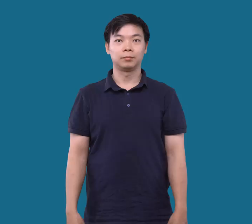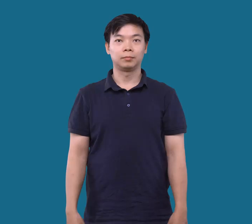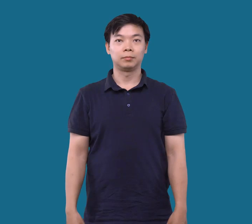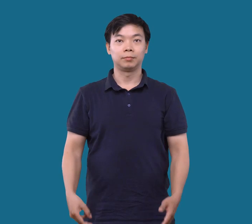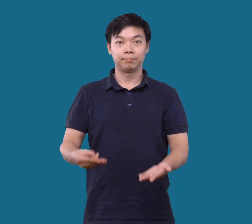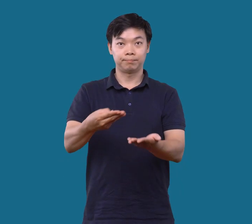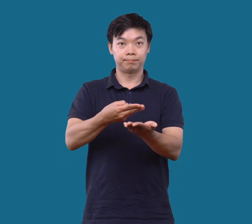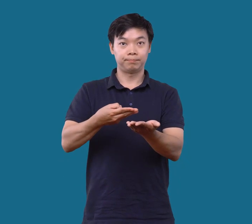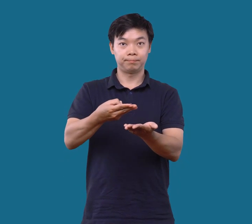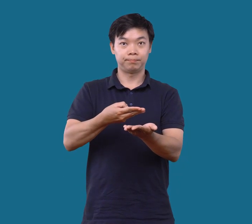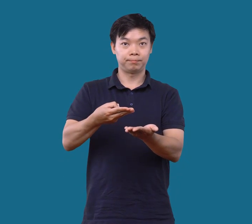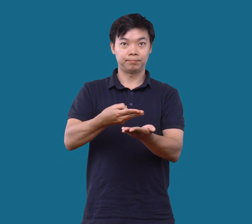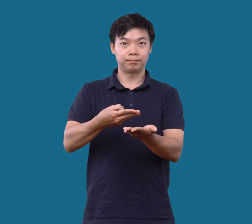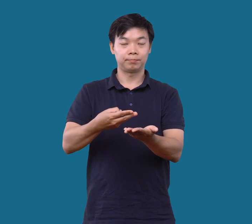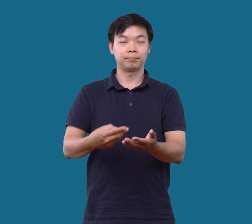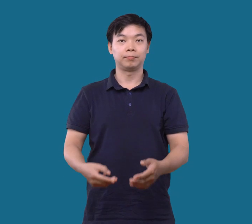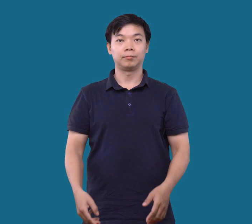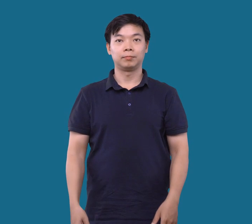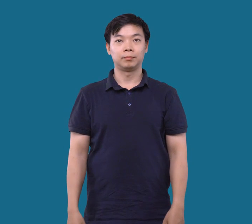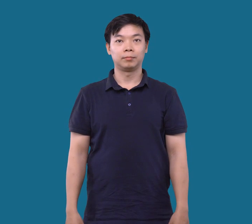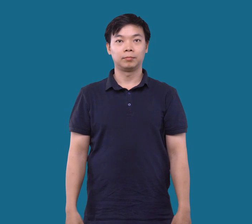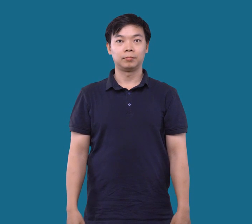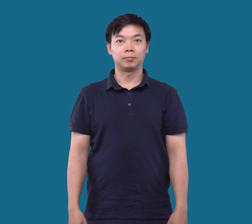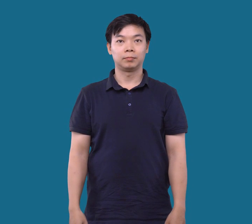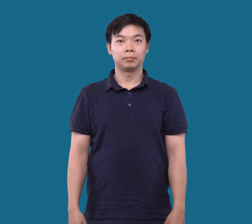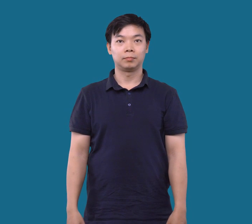mĩ thuật